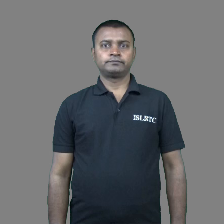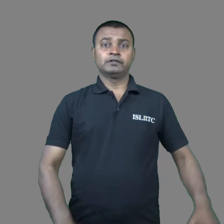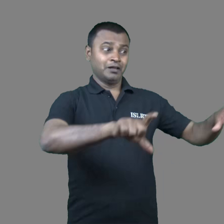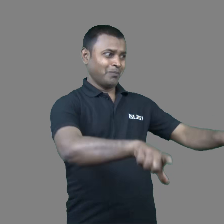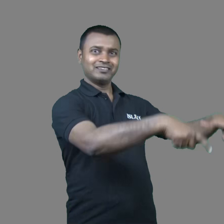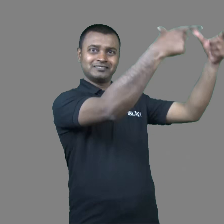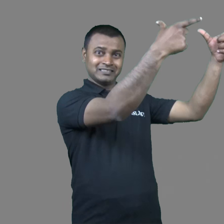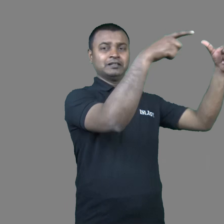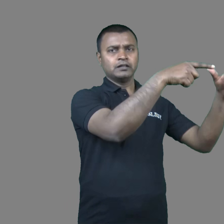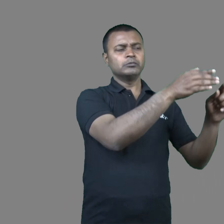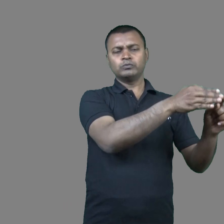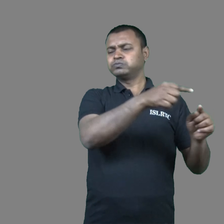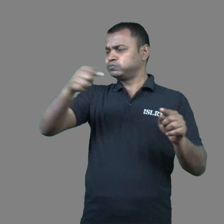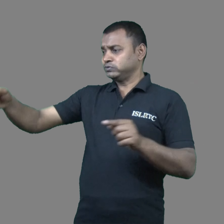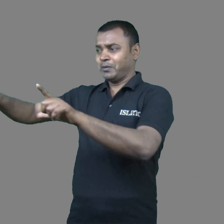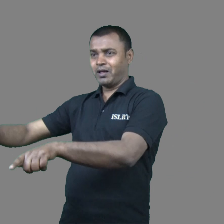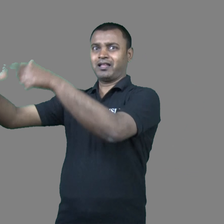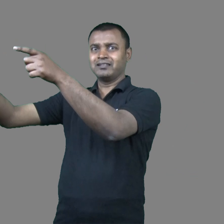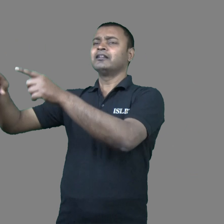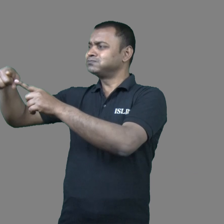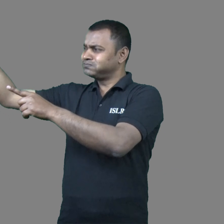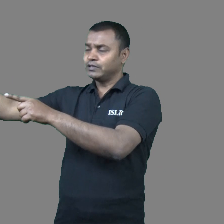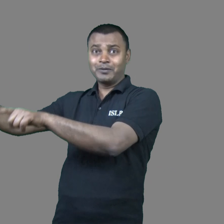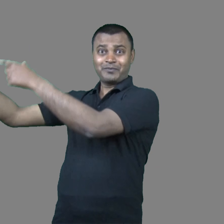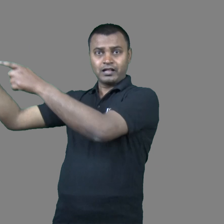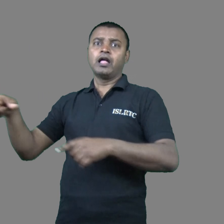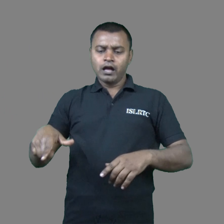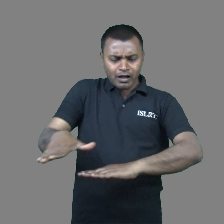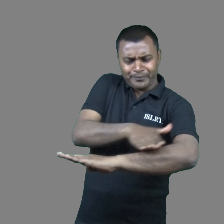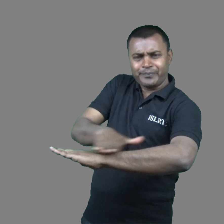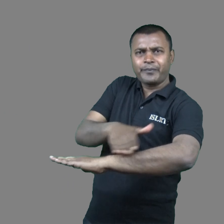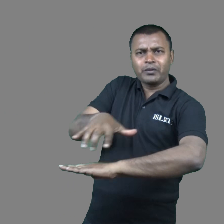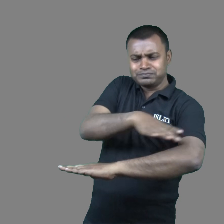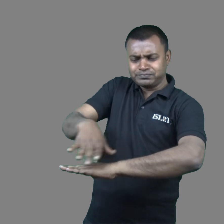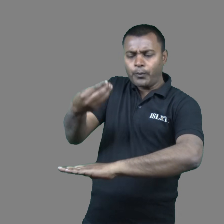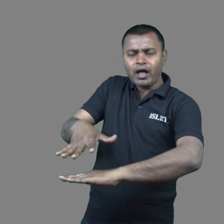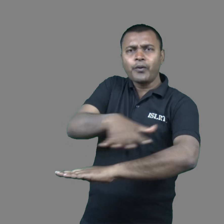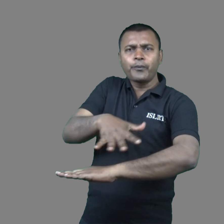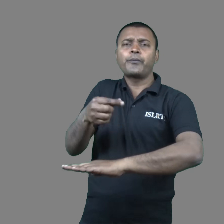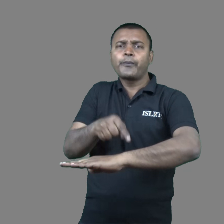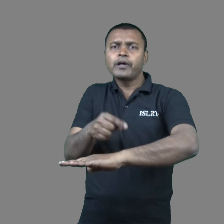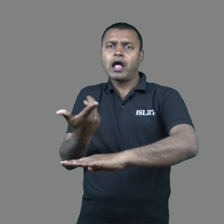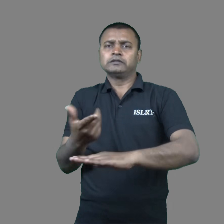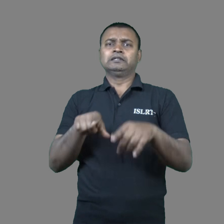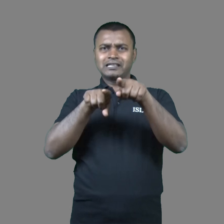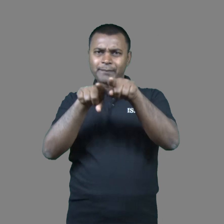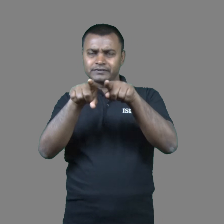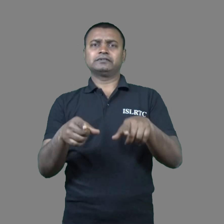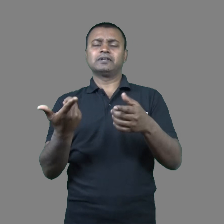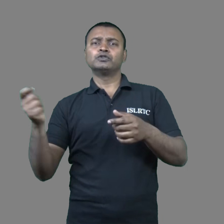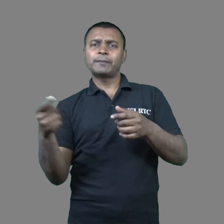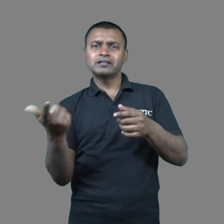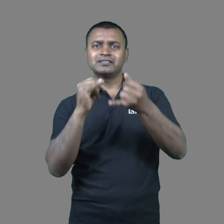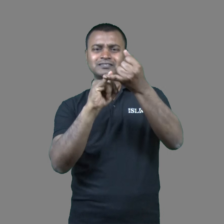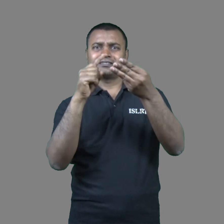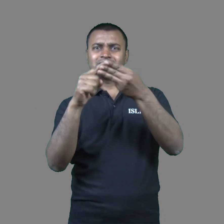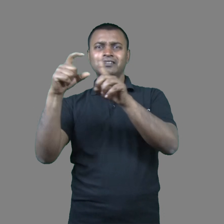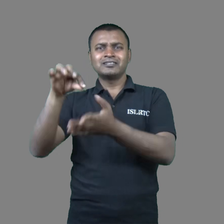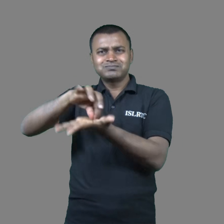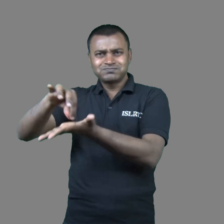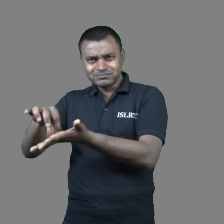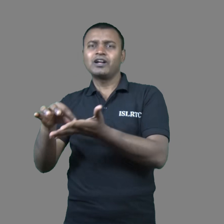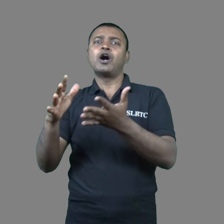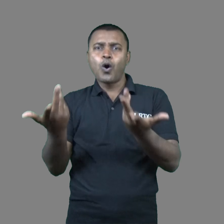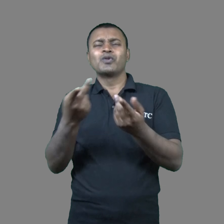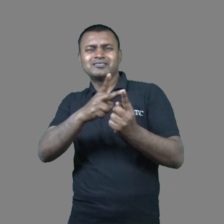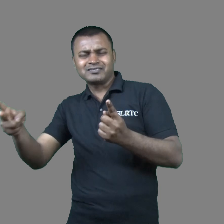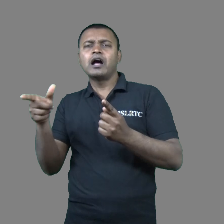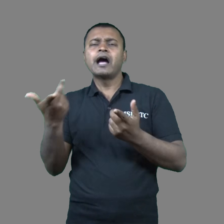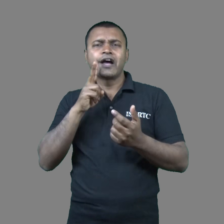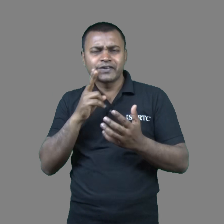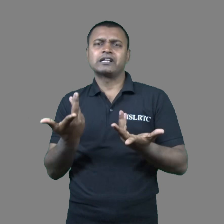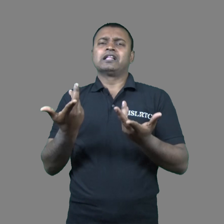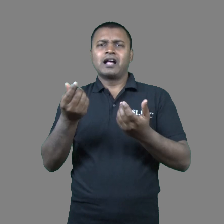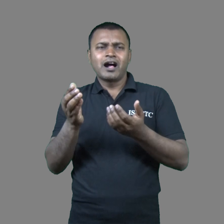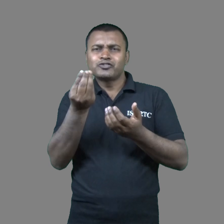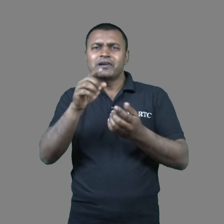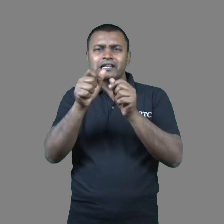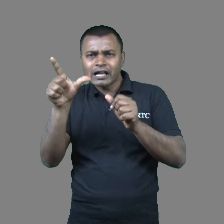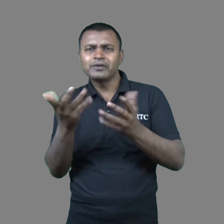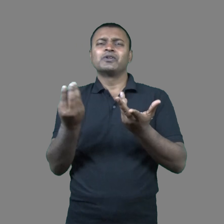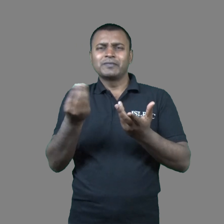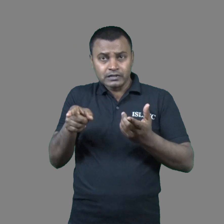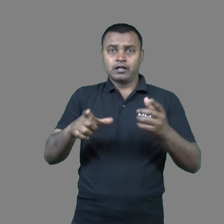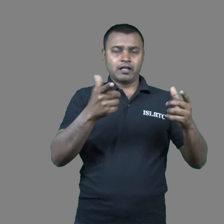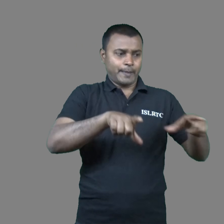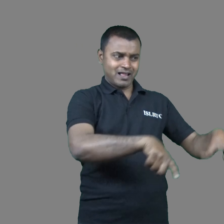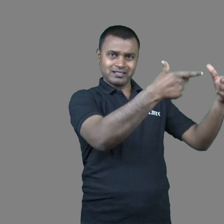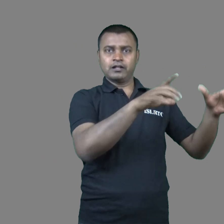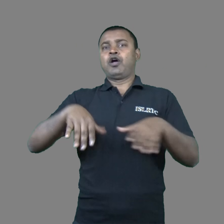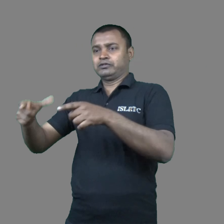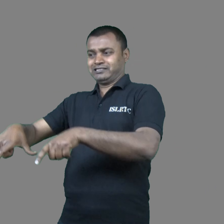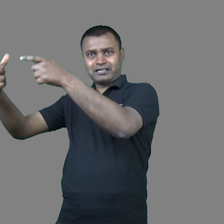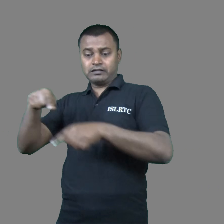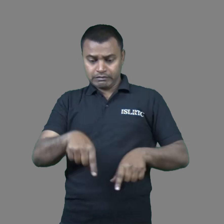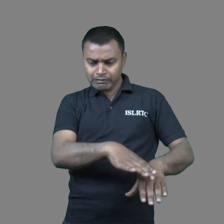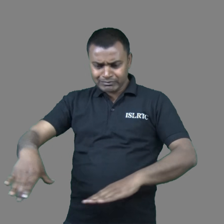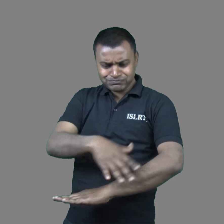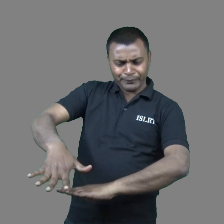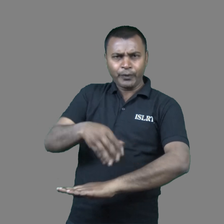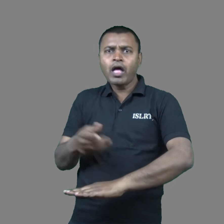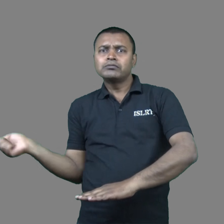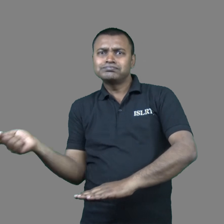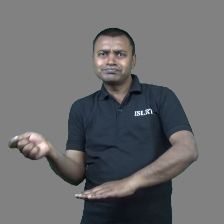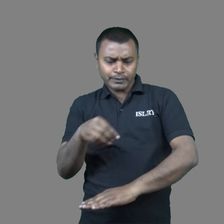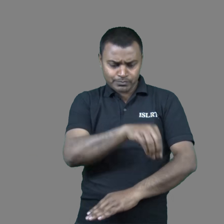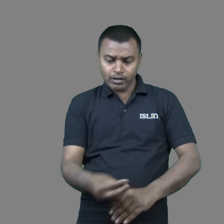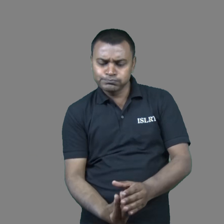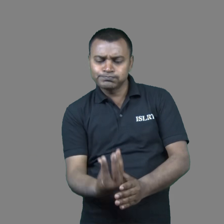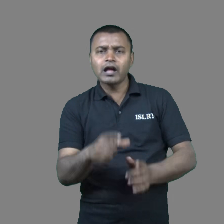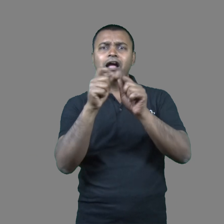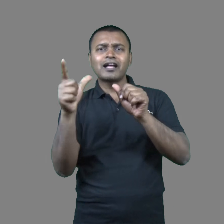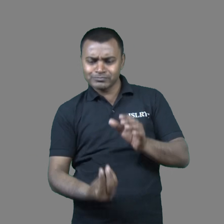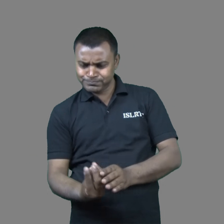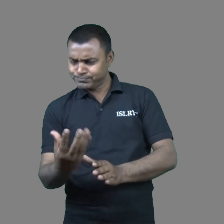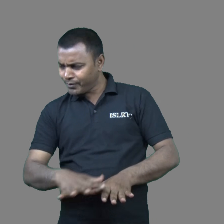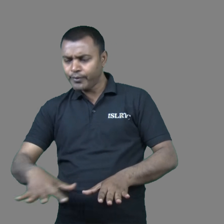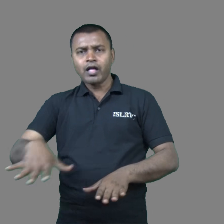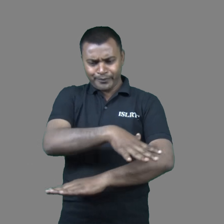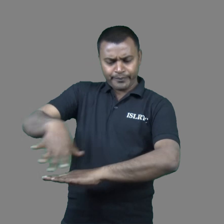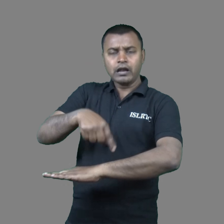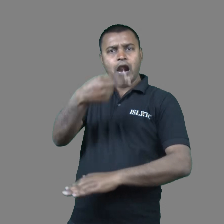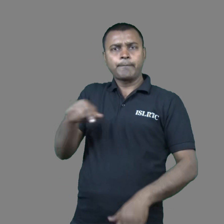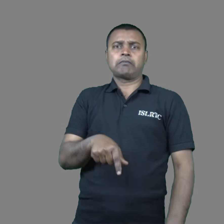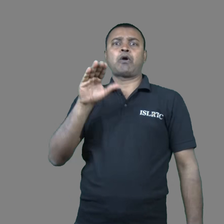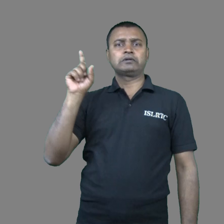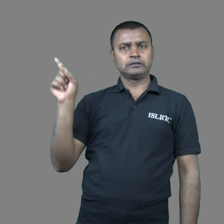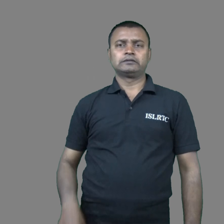Augmenting Crops